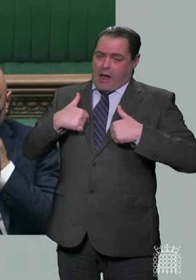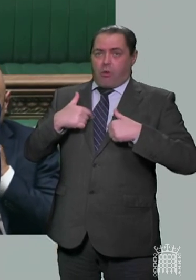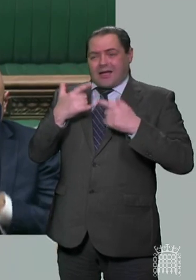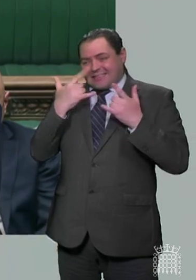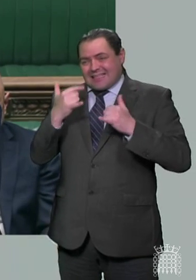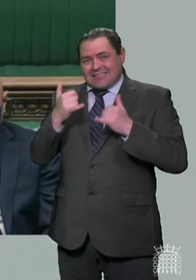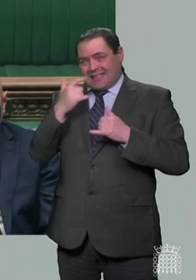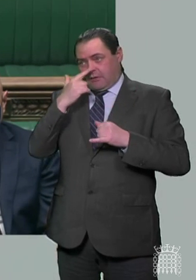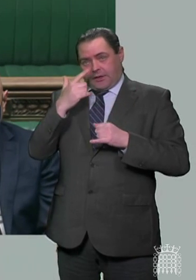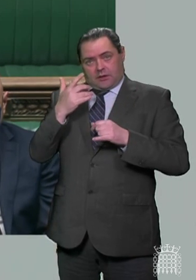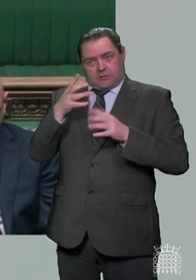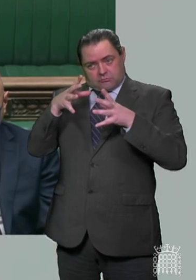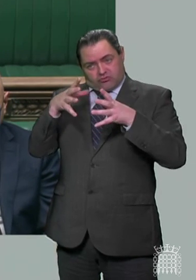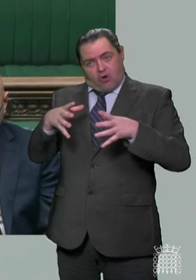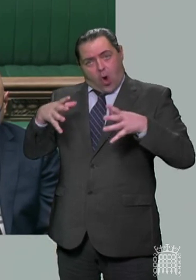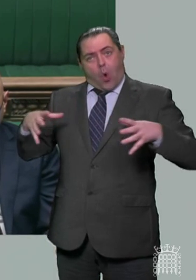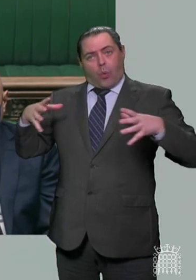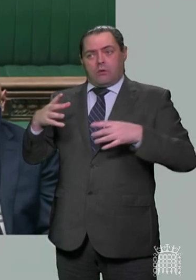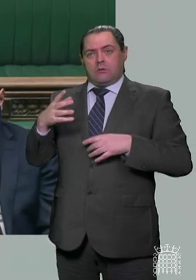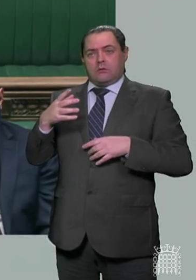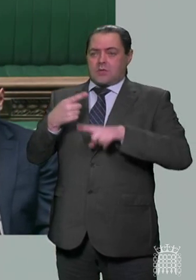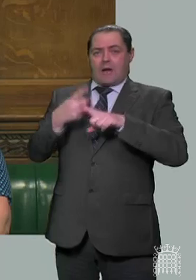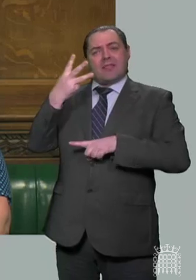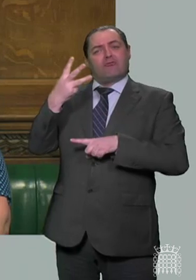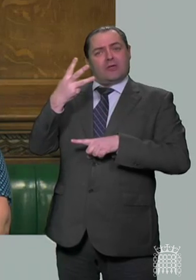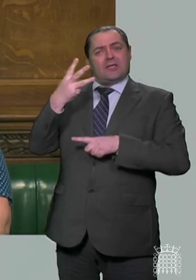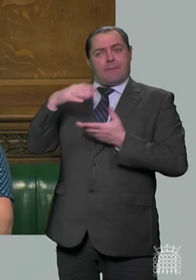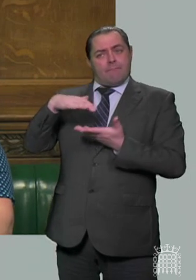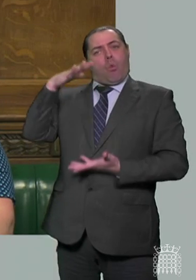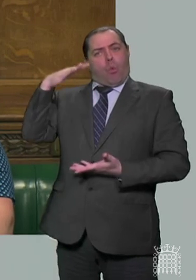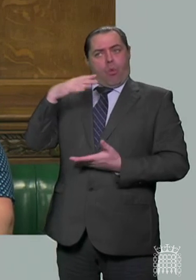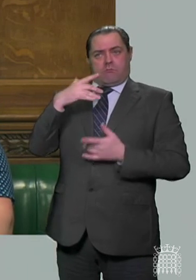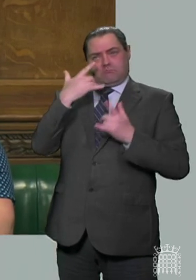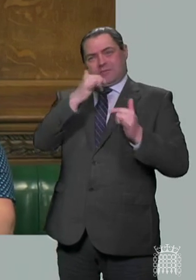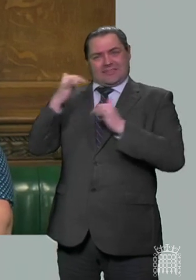We are testing more per head than any other European country.